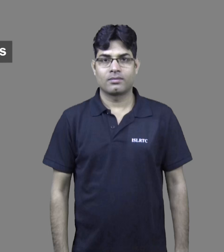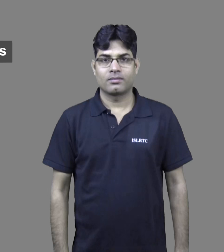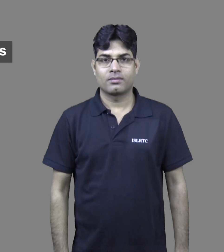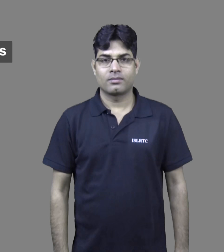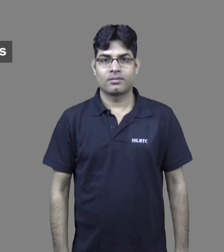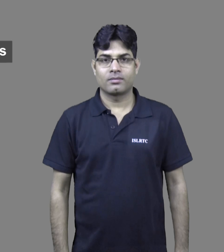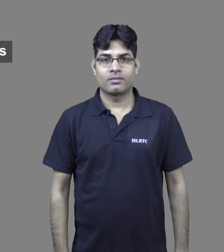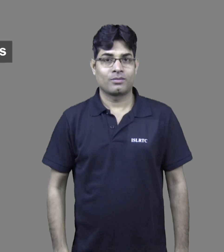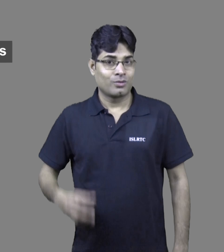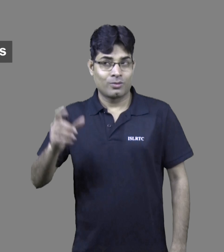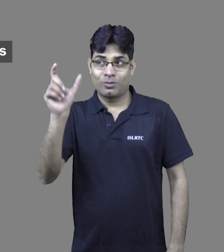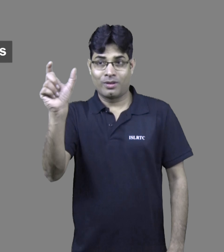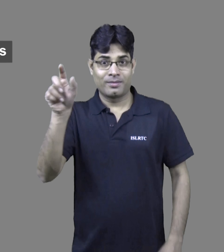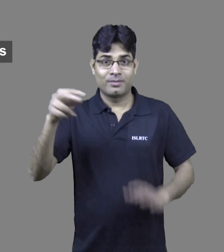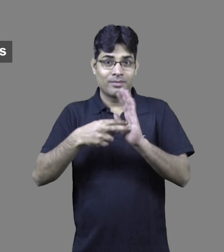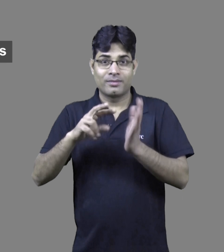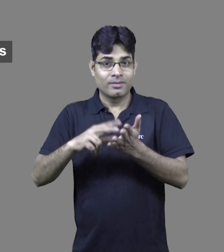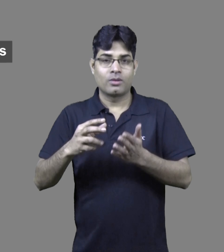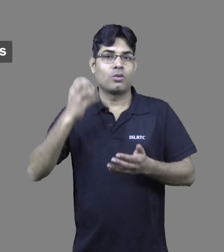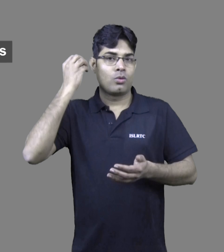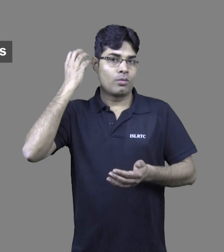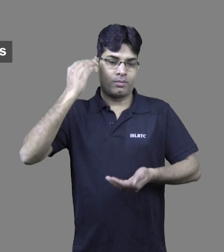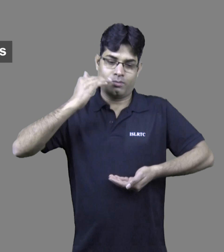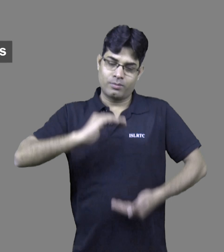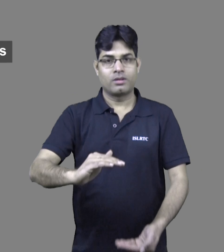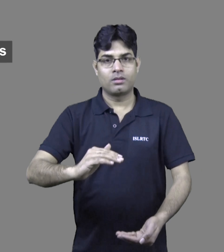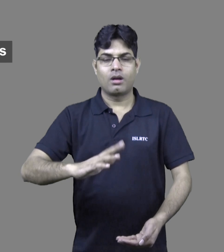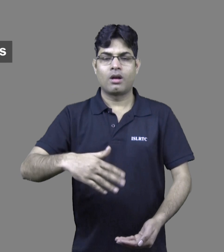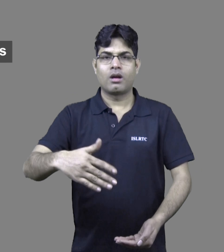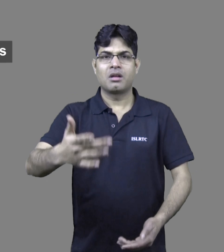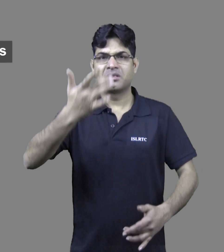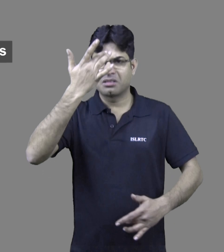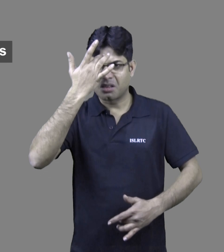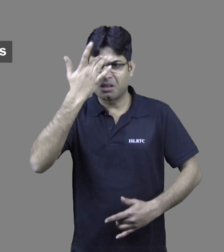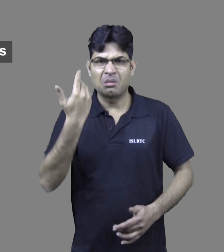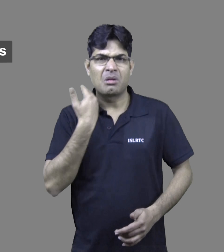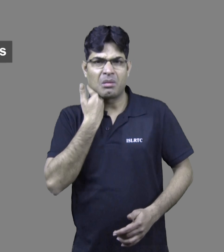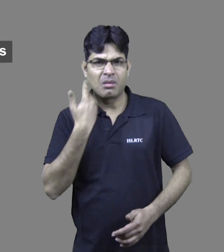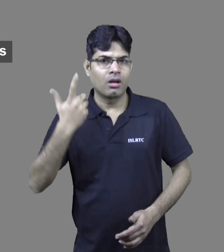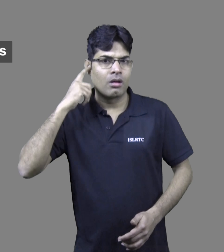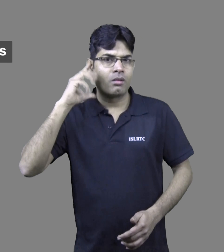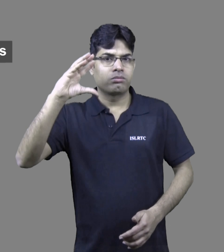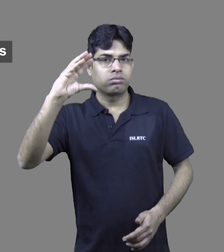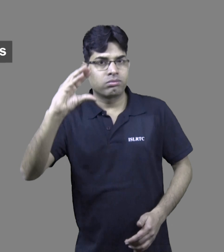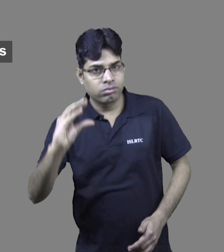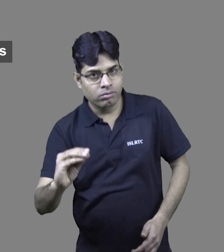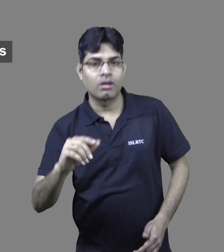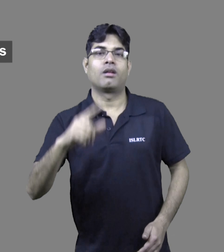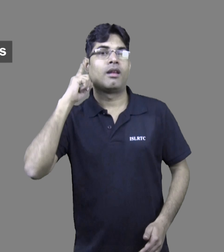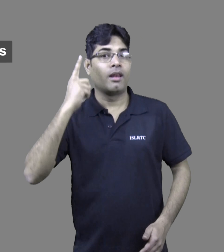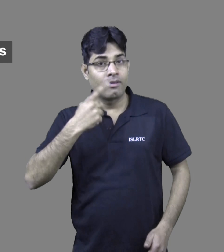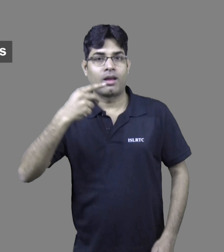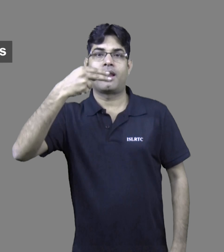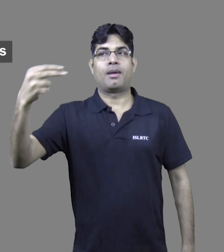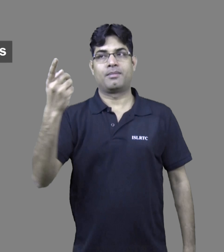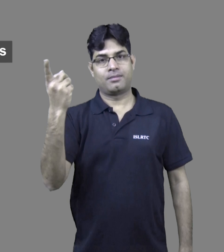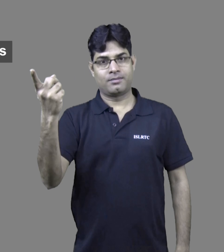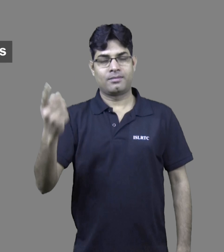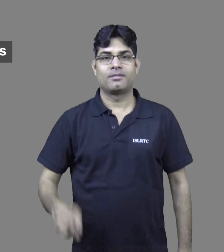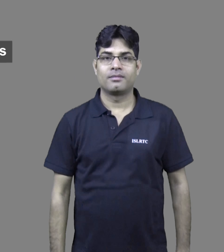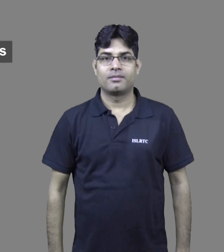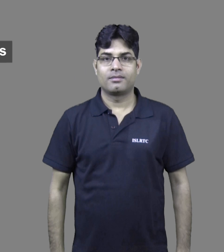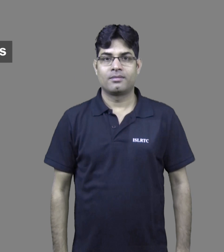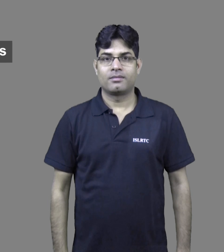Acquired Deafness